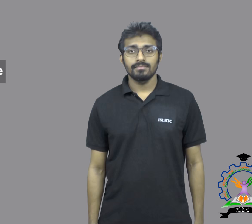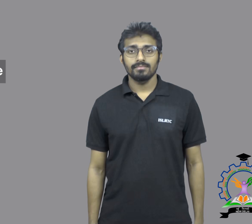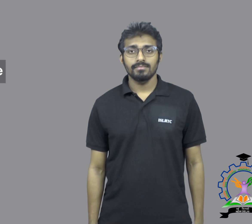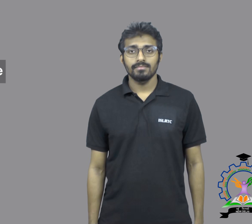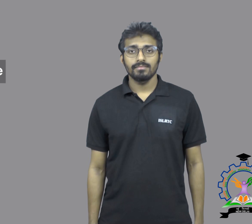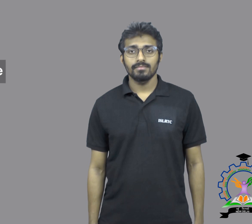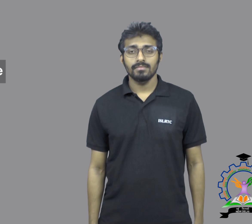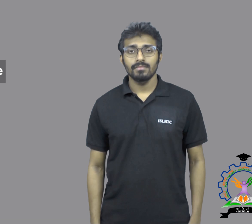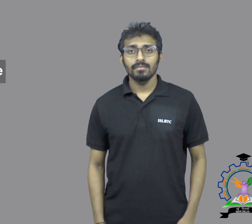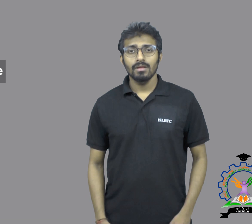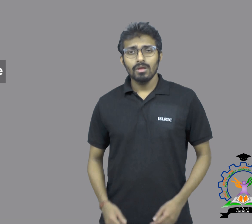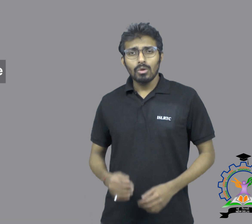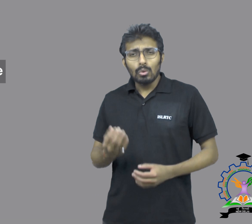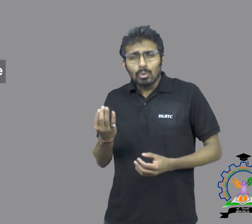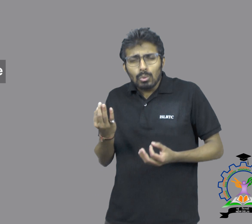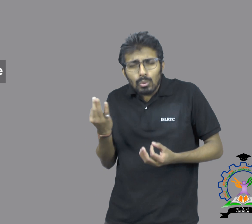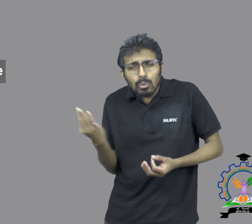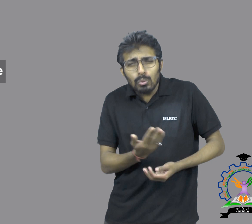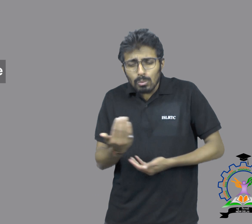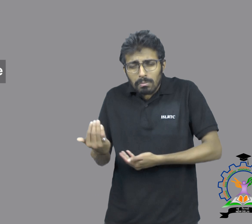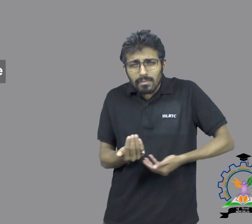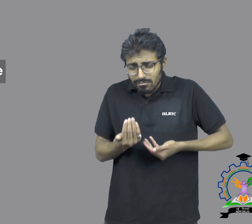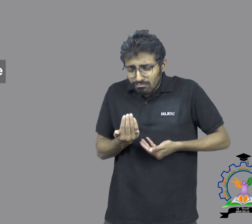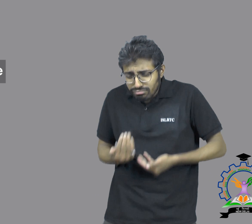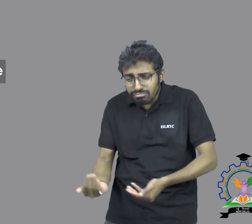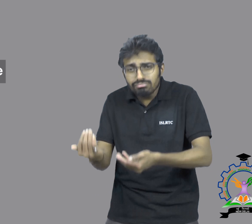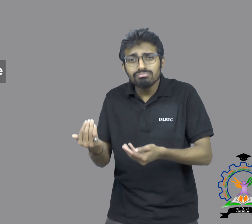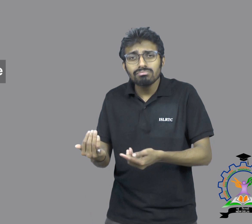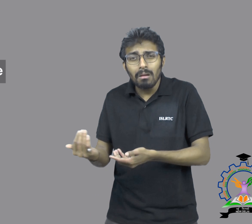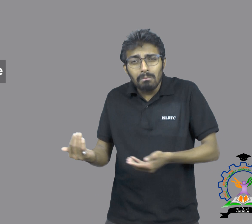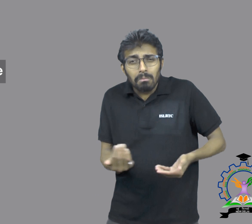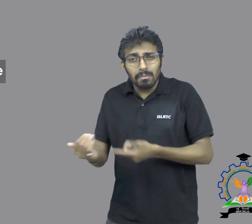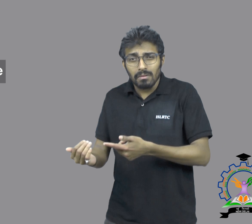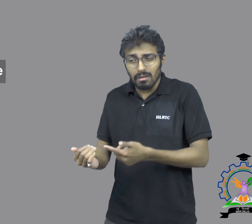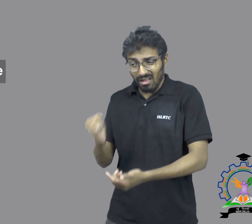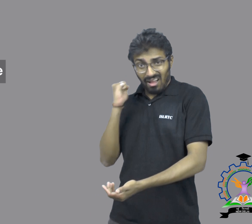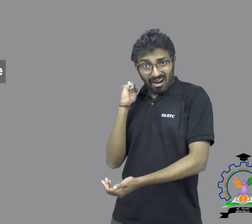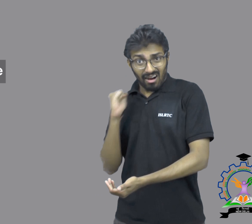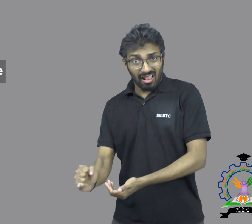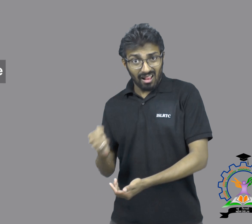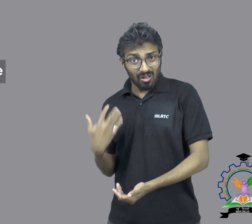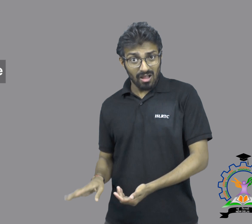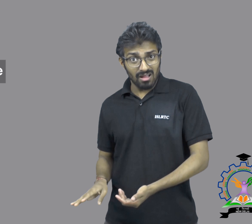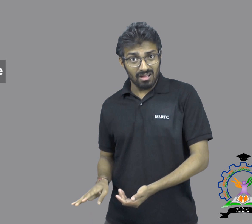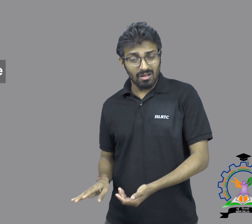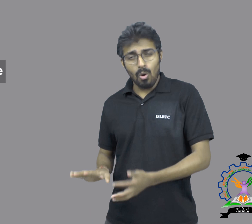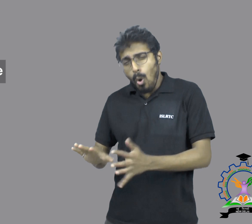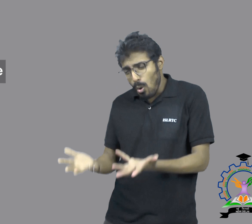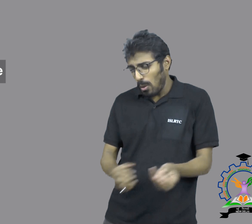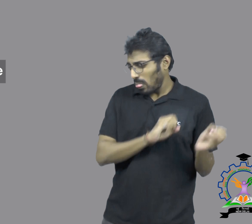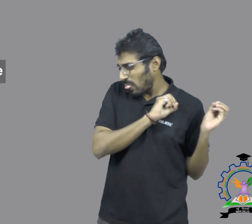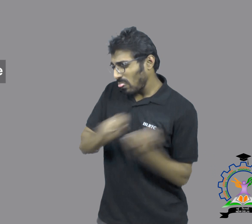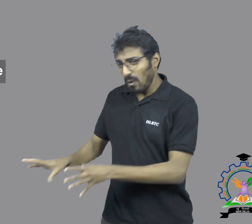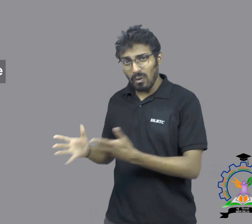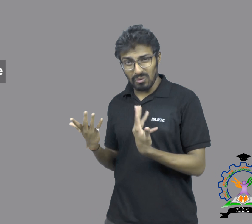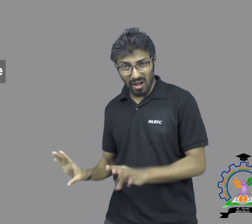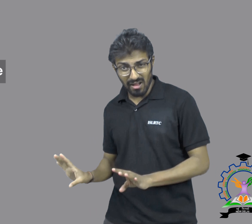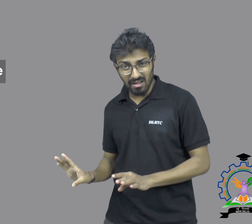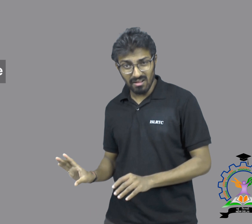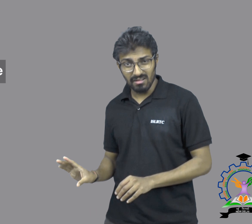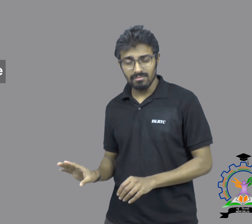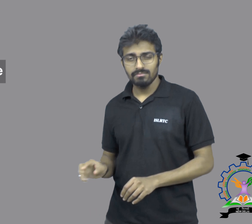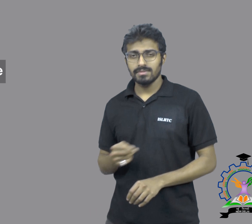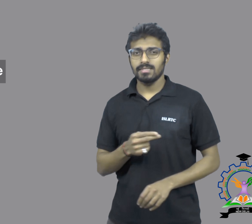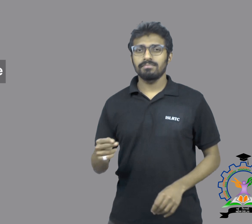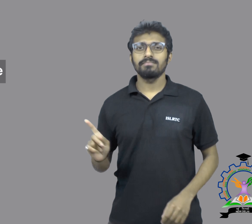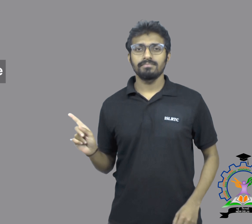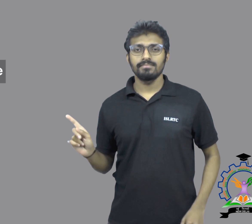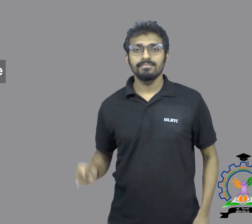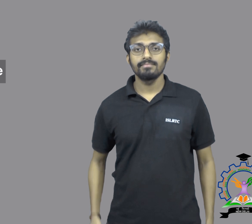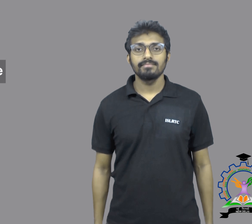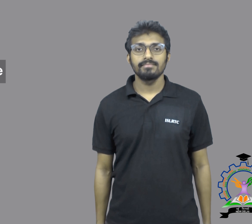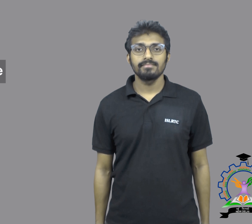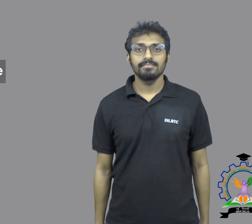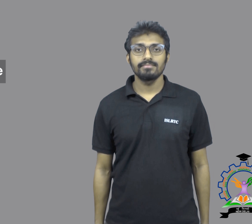Infanticide